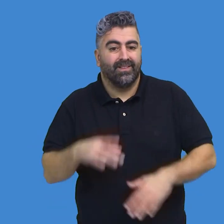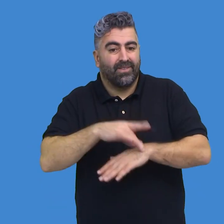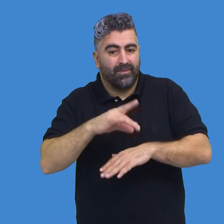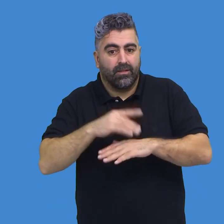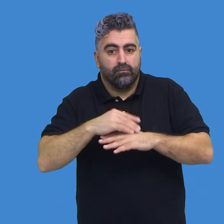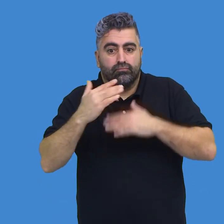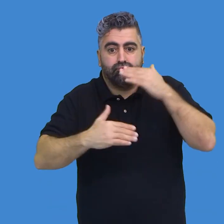enfermo